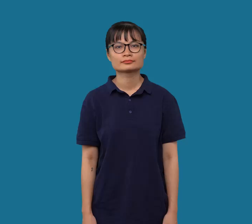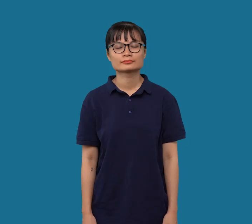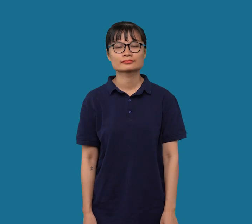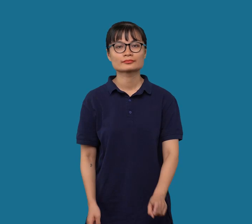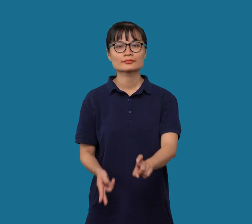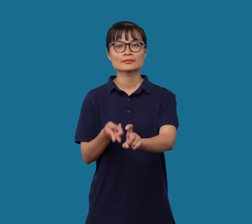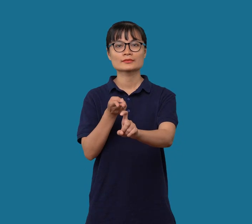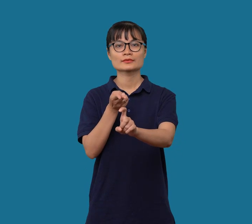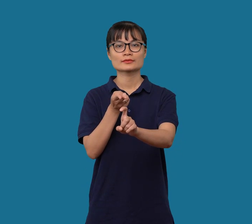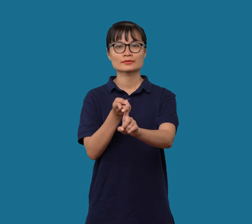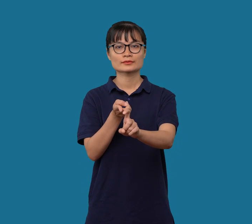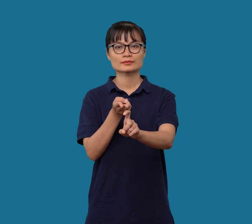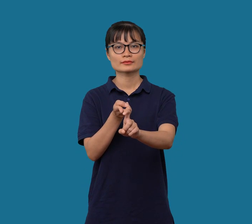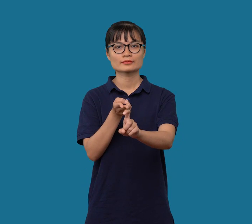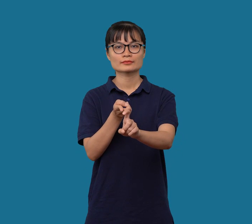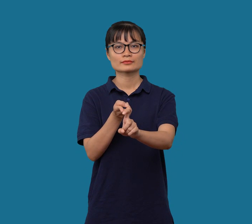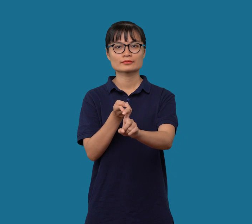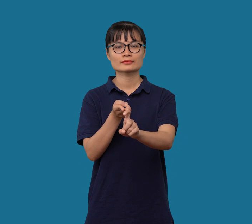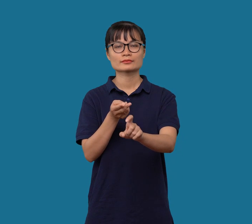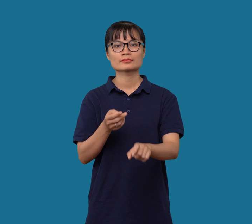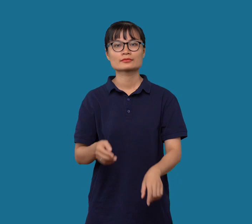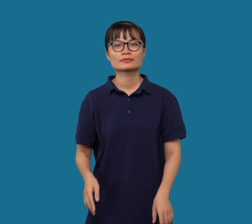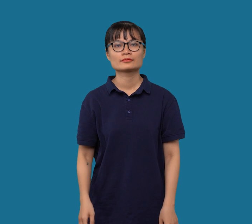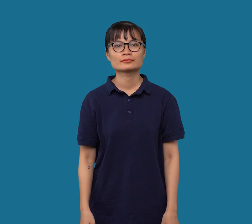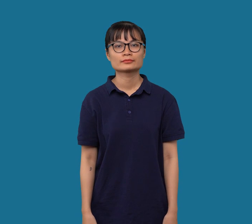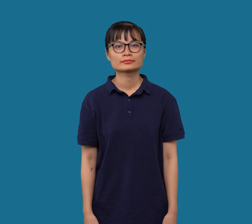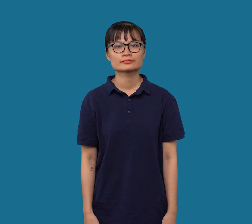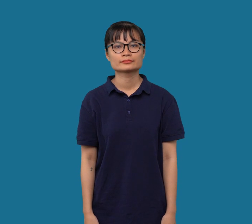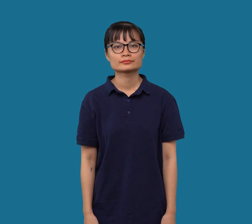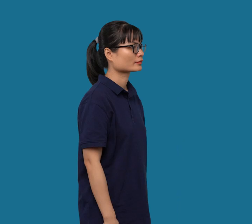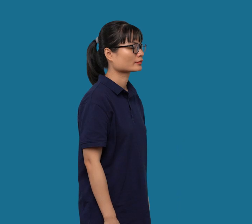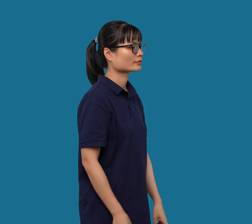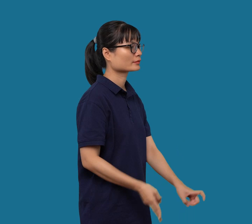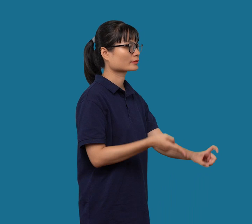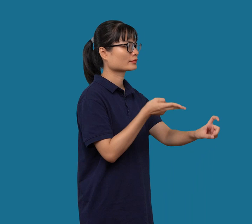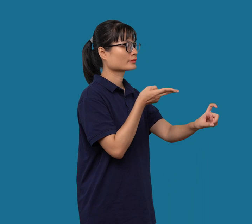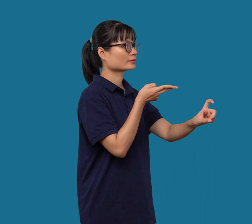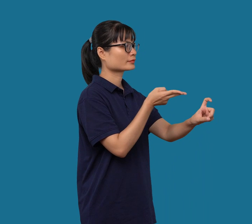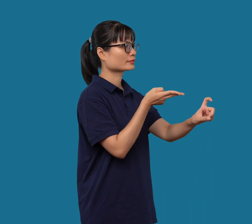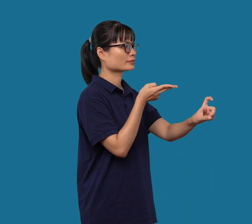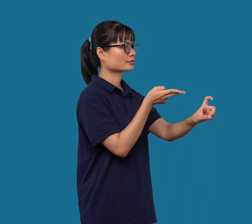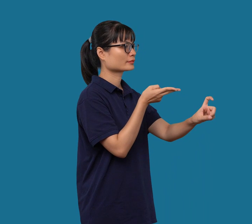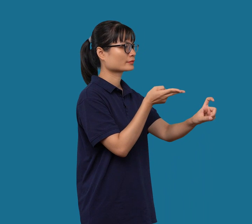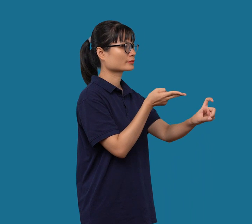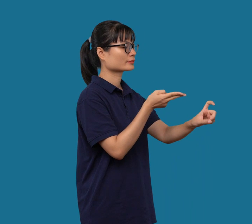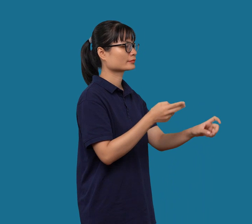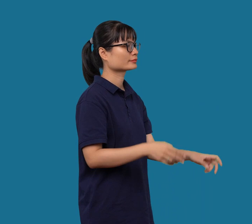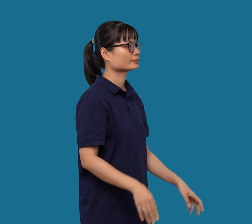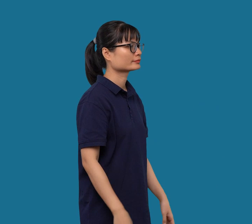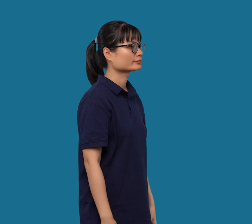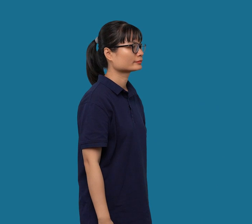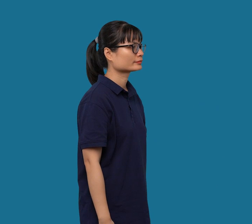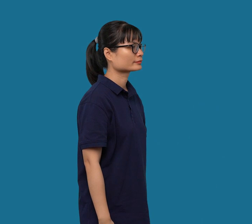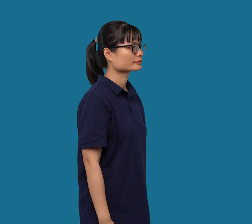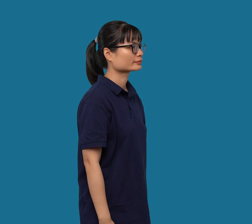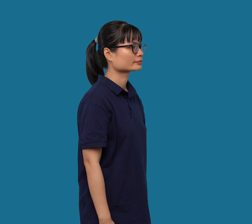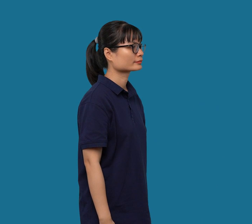vật nuôi